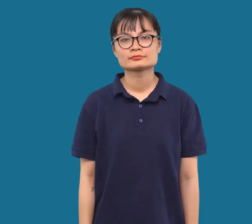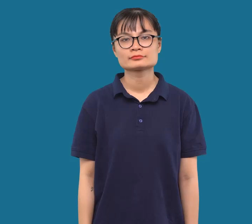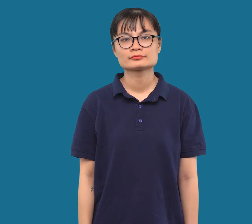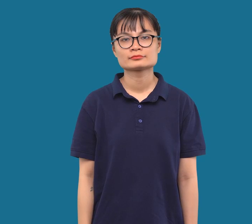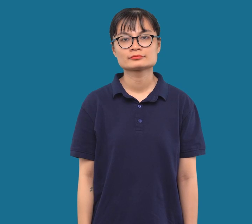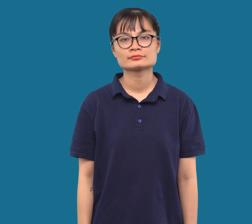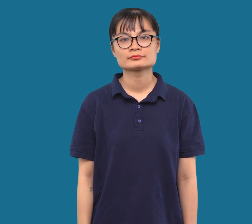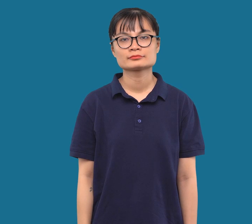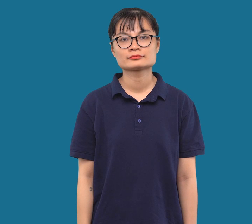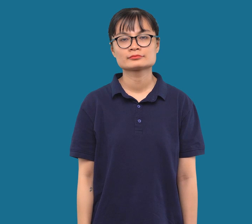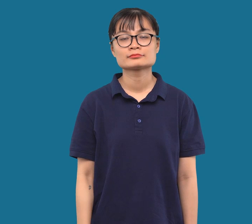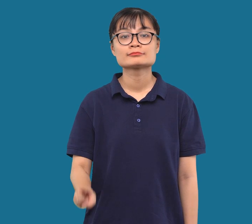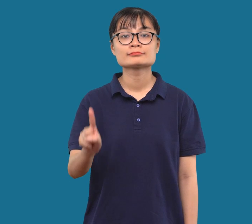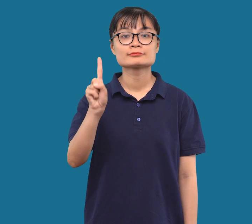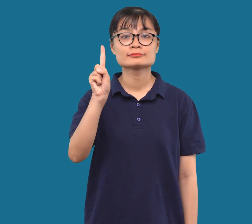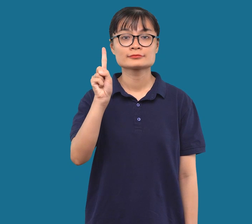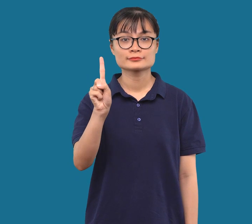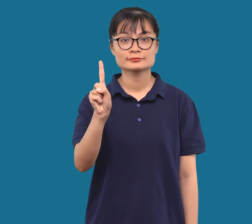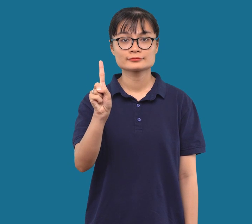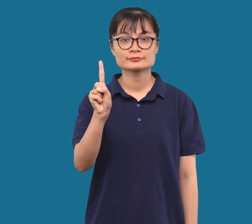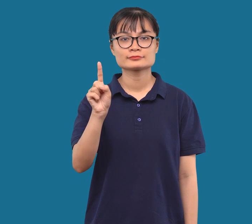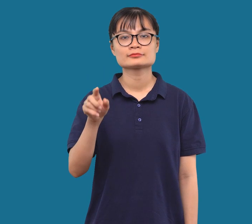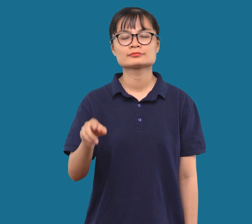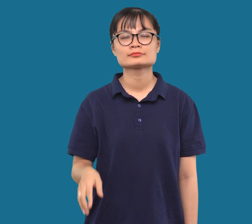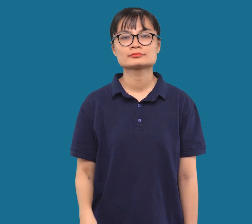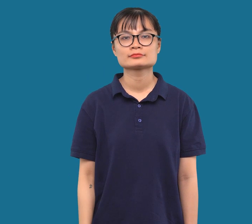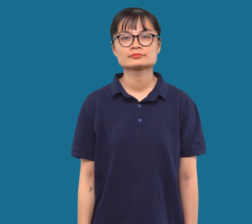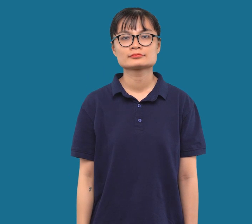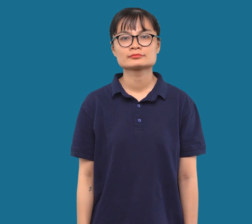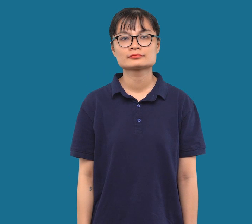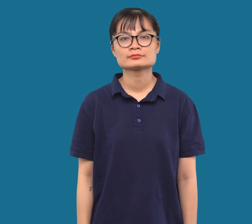1